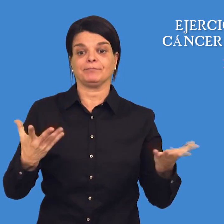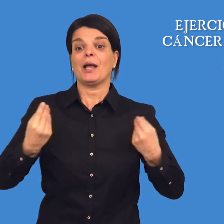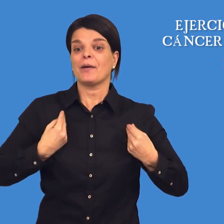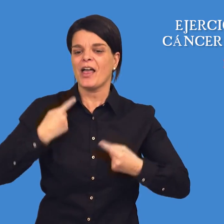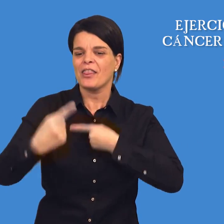vivir